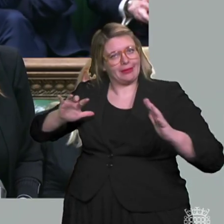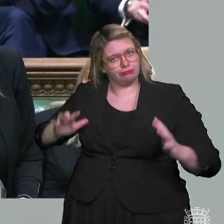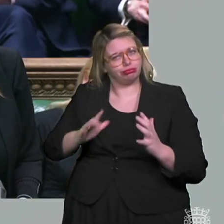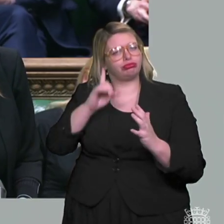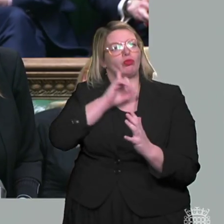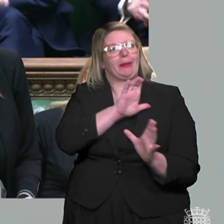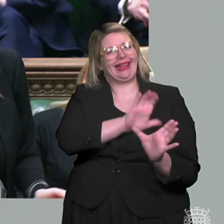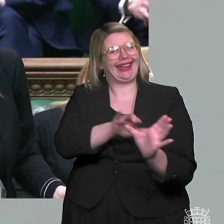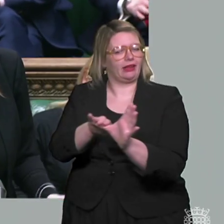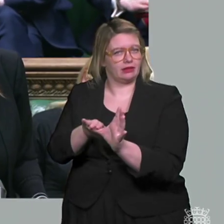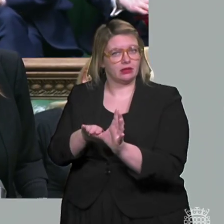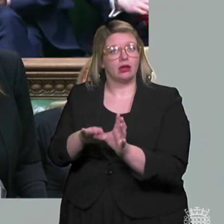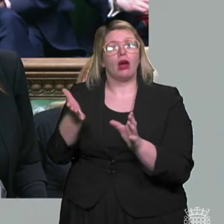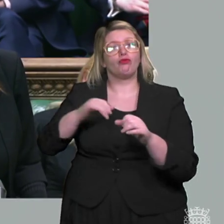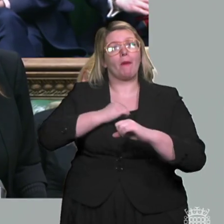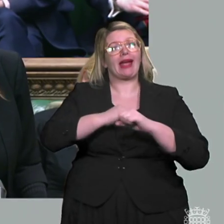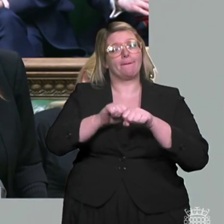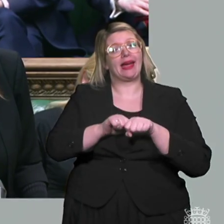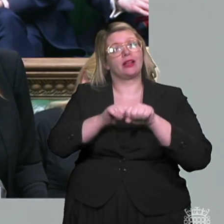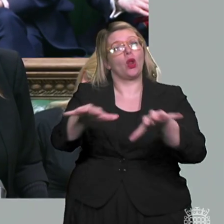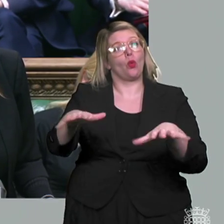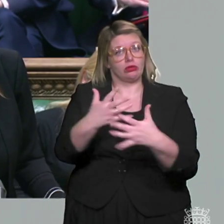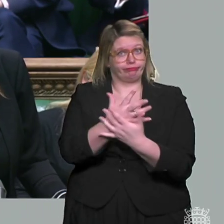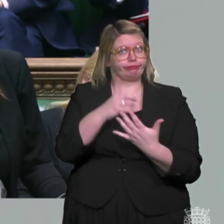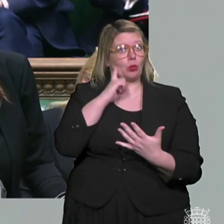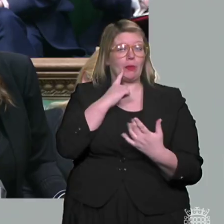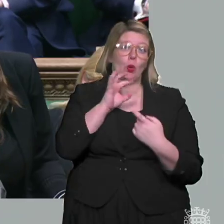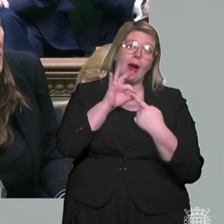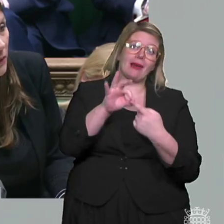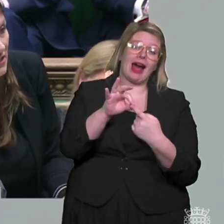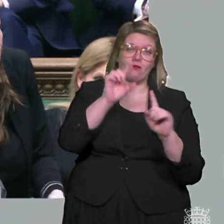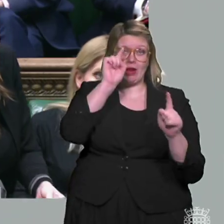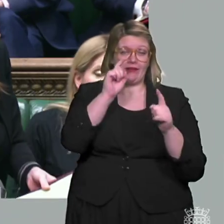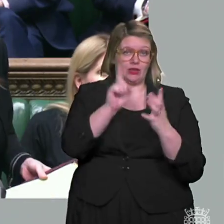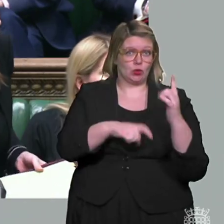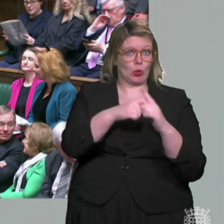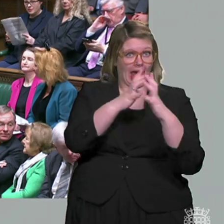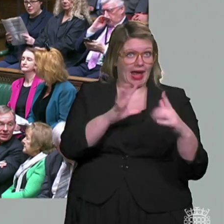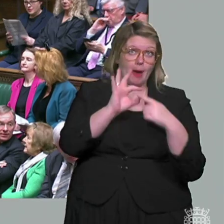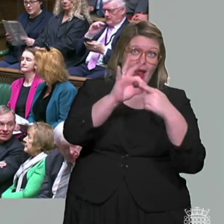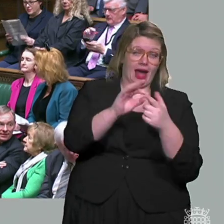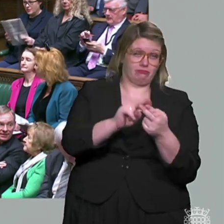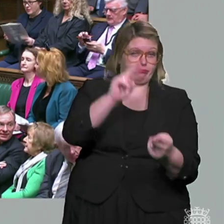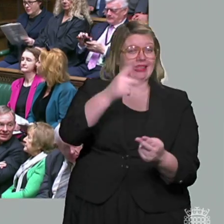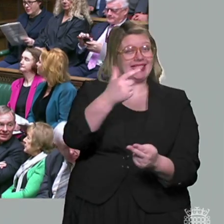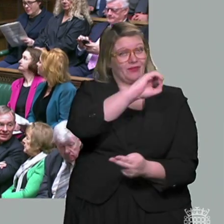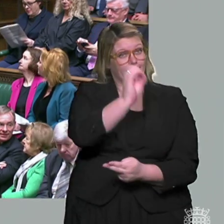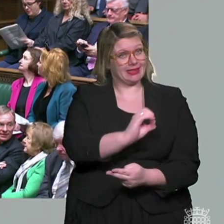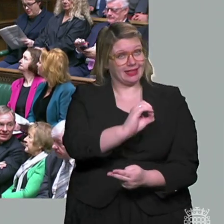Since the launch of the campaign, the number of women leading applications for grants to Innovate UK has risen by 70%.